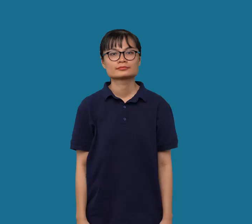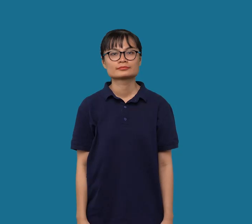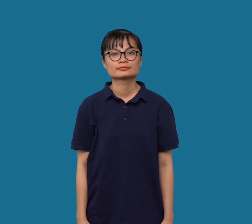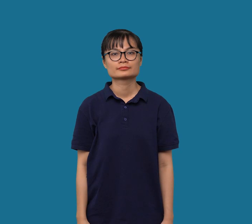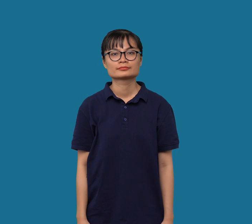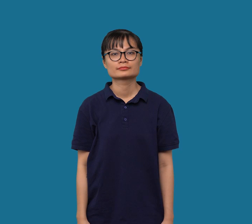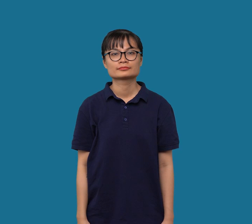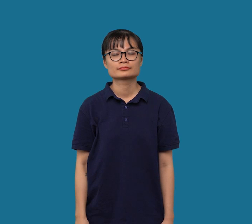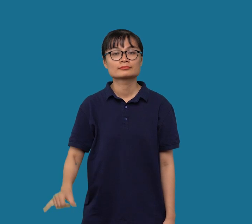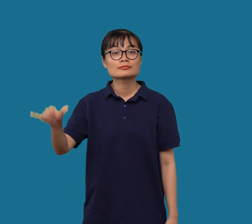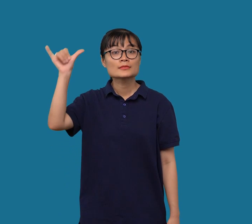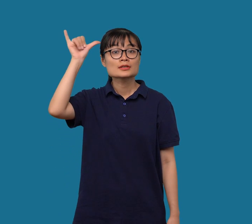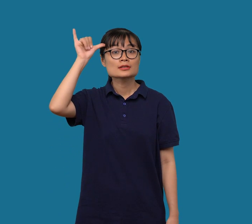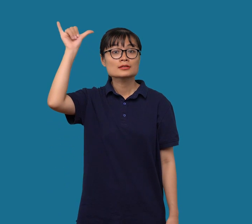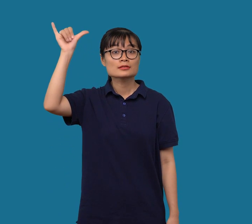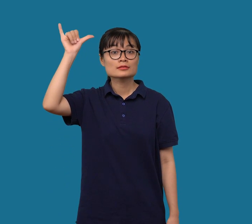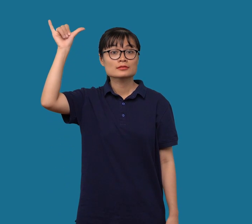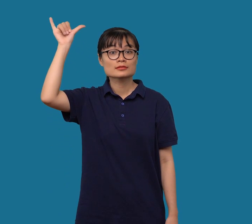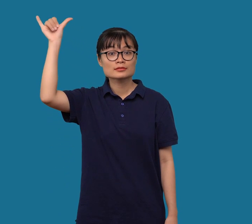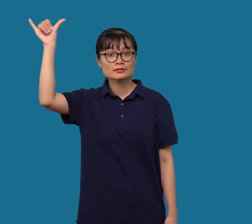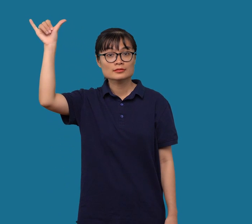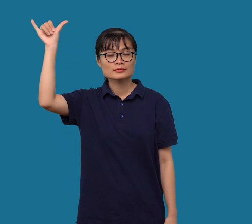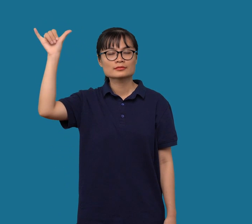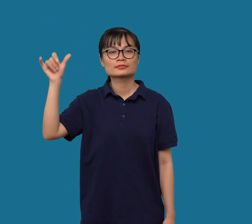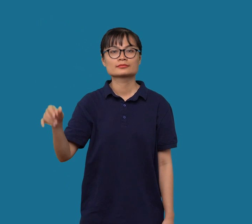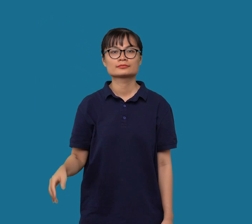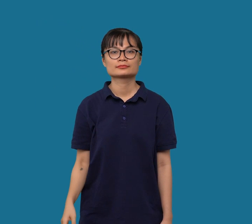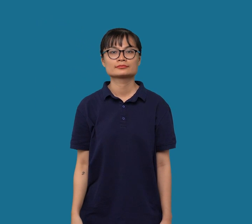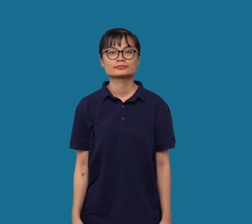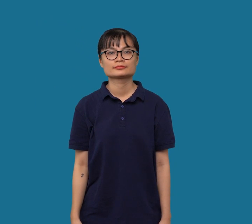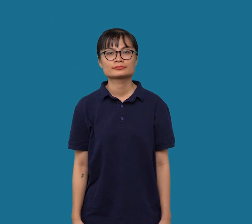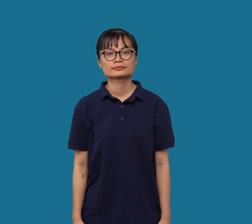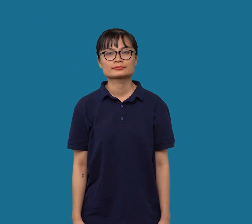ý tưởng